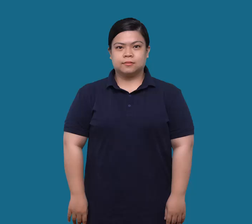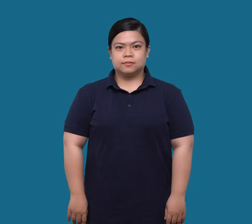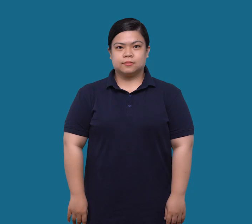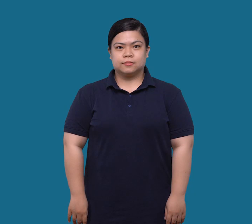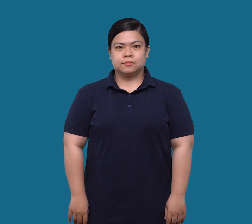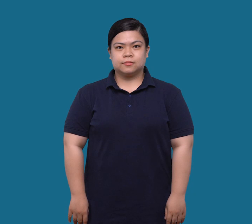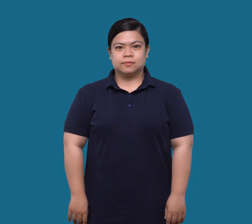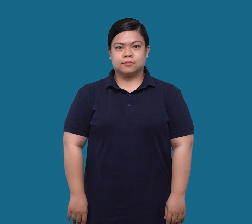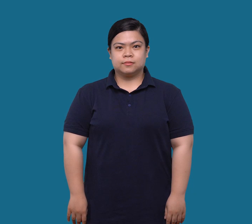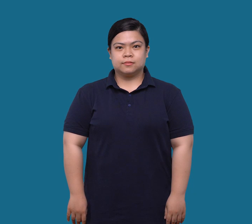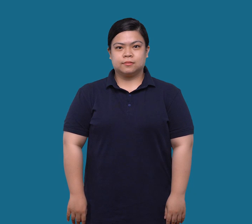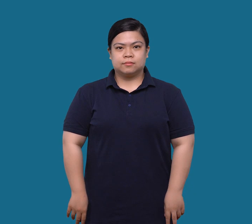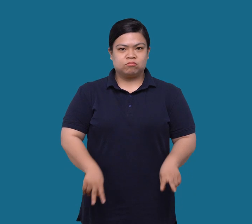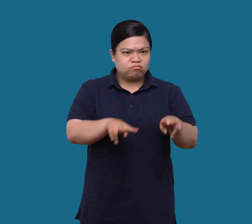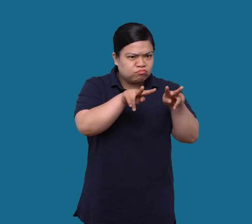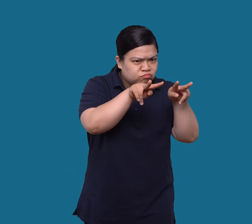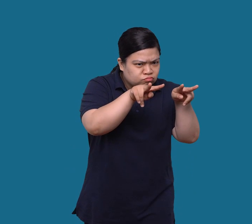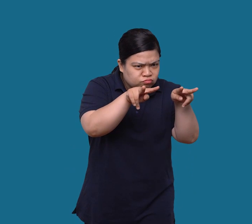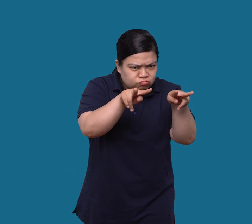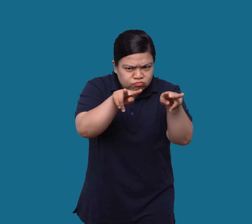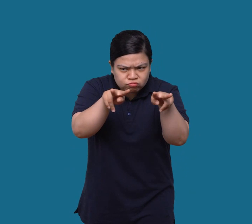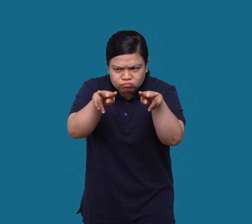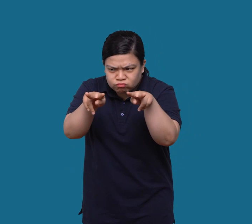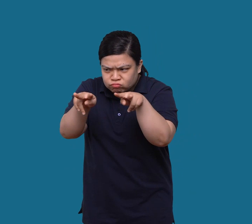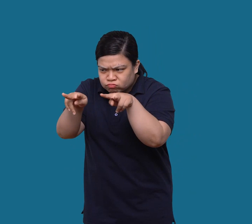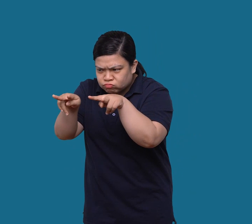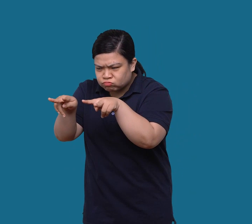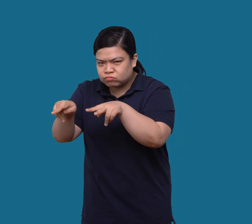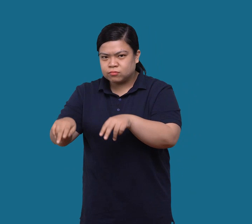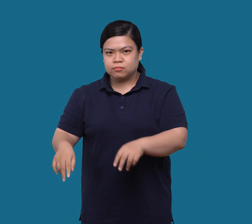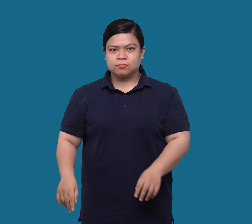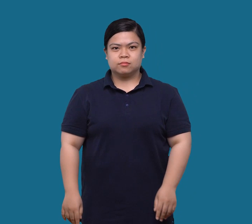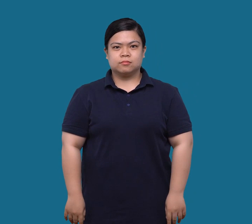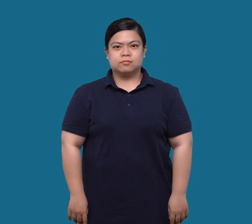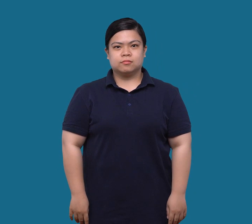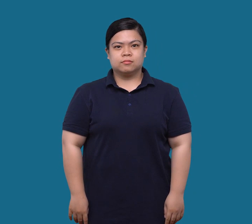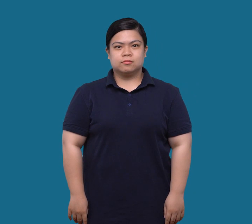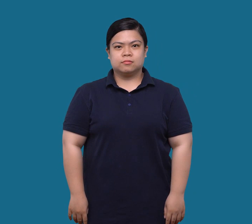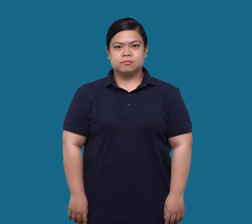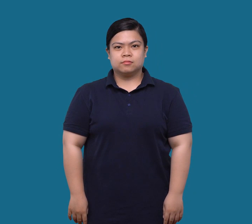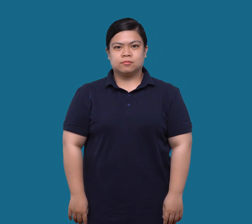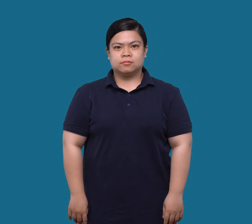cảnh giác